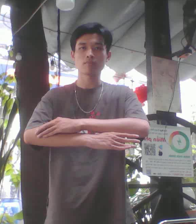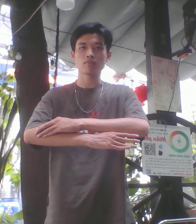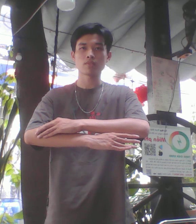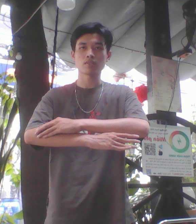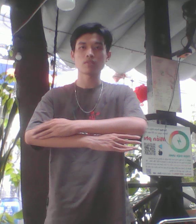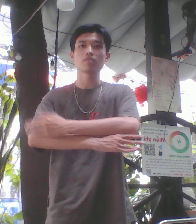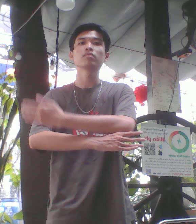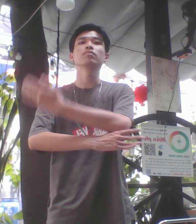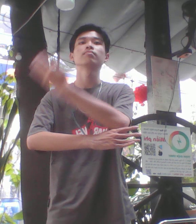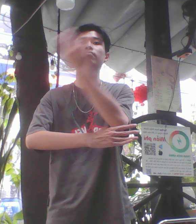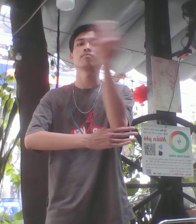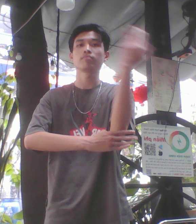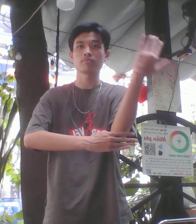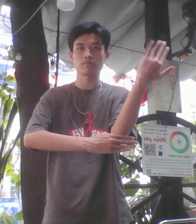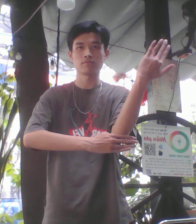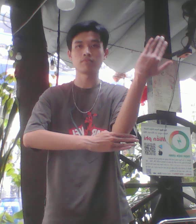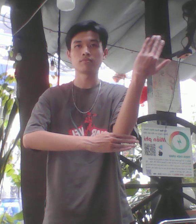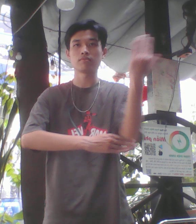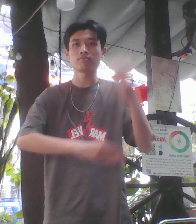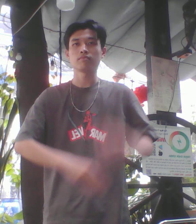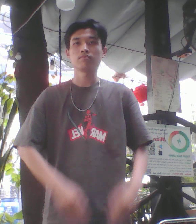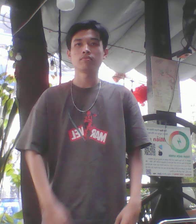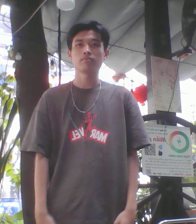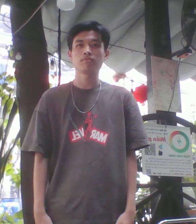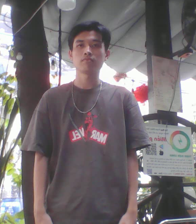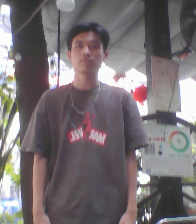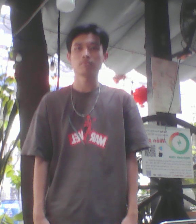buổi sáng